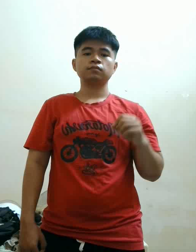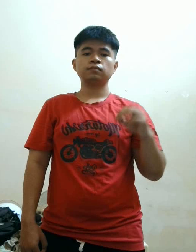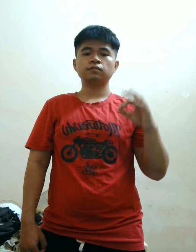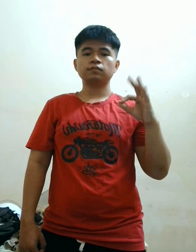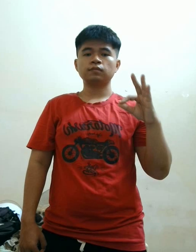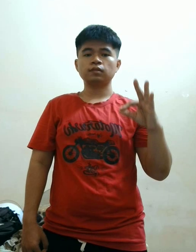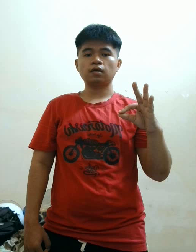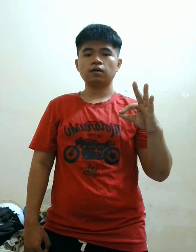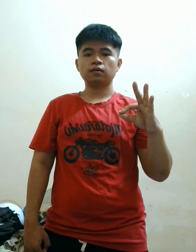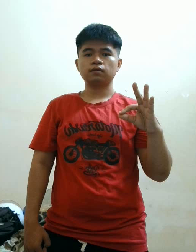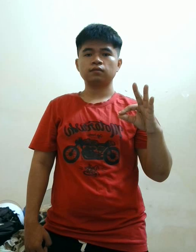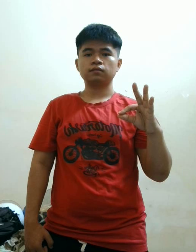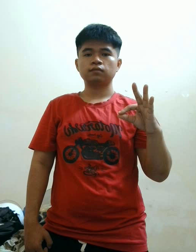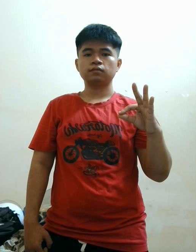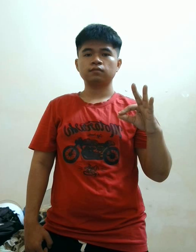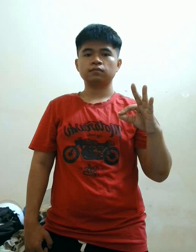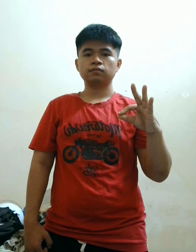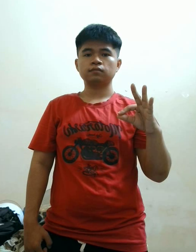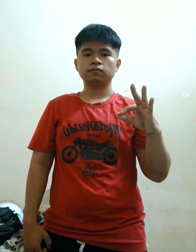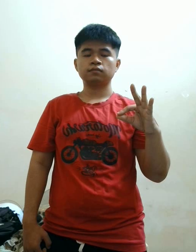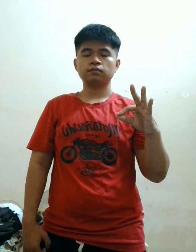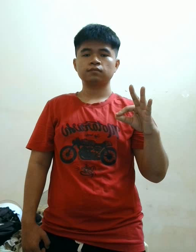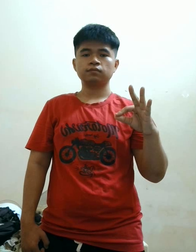t